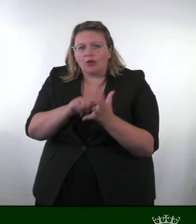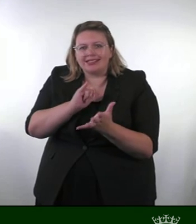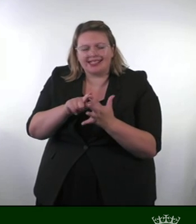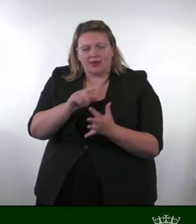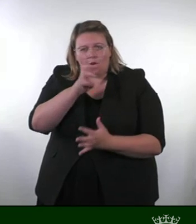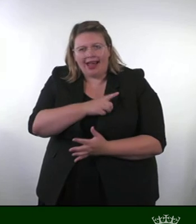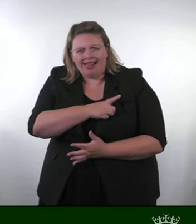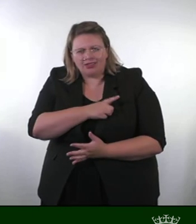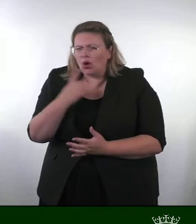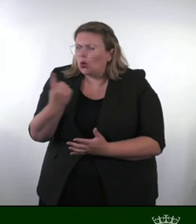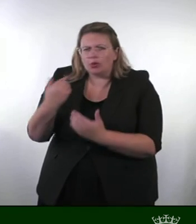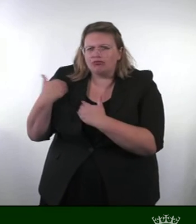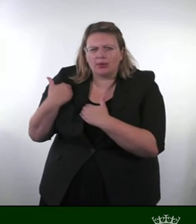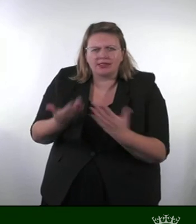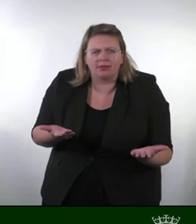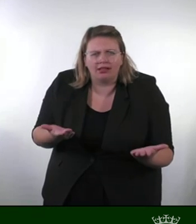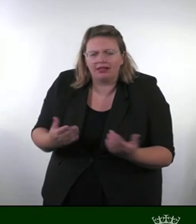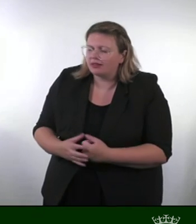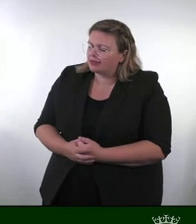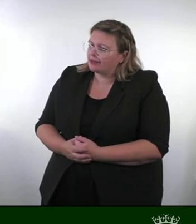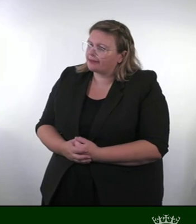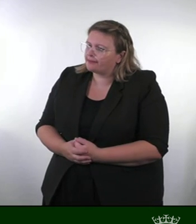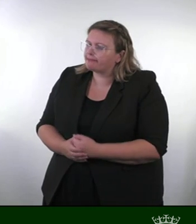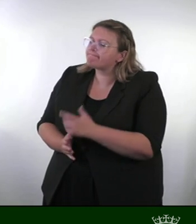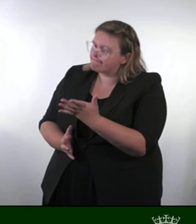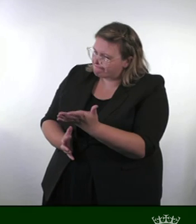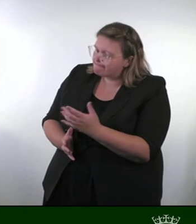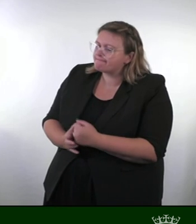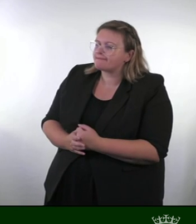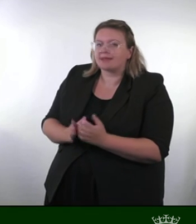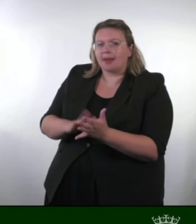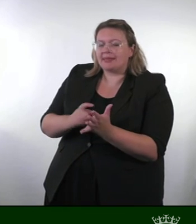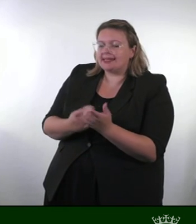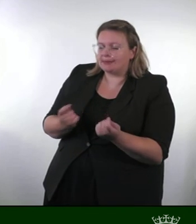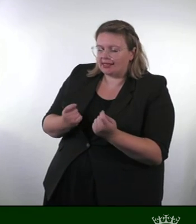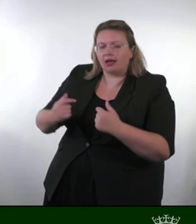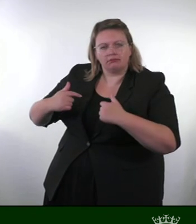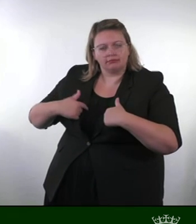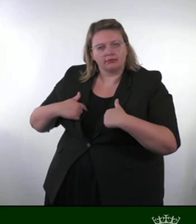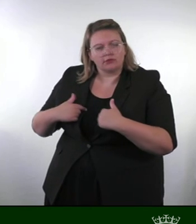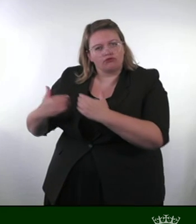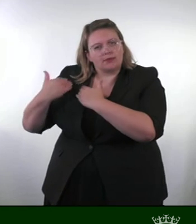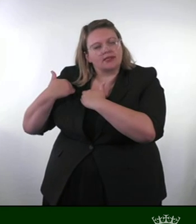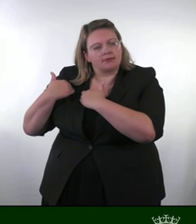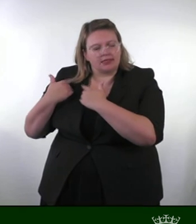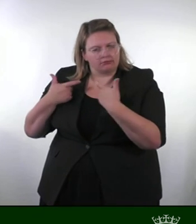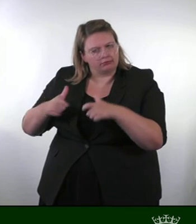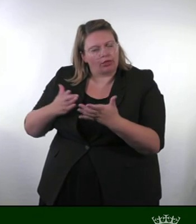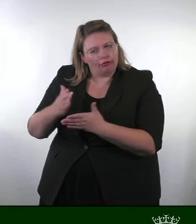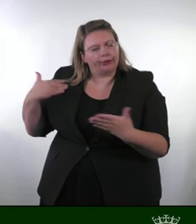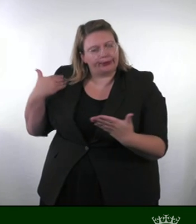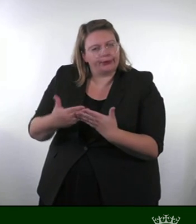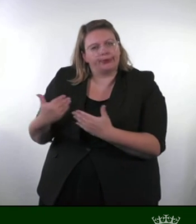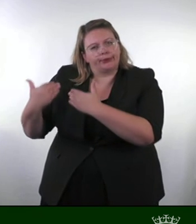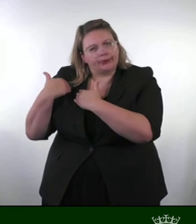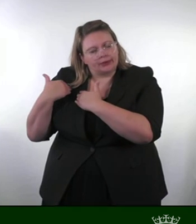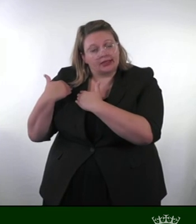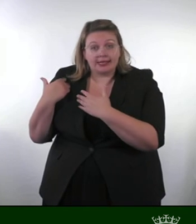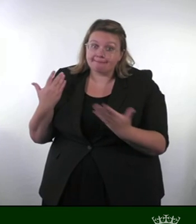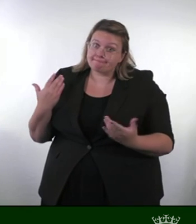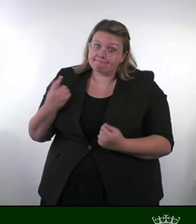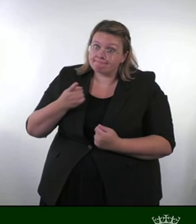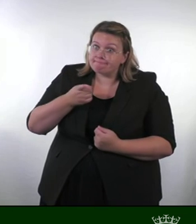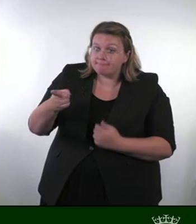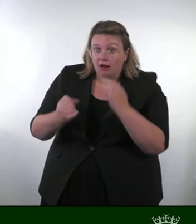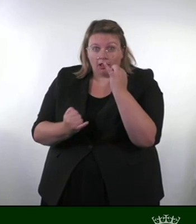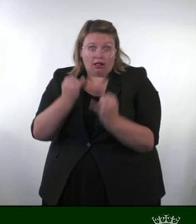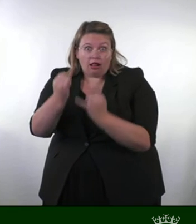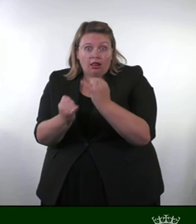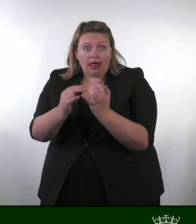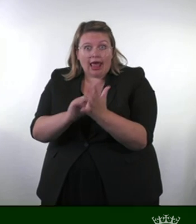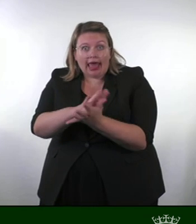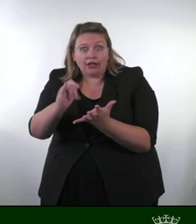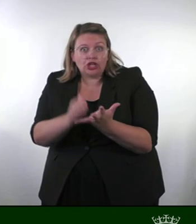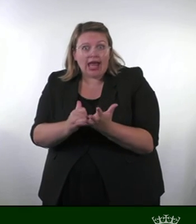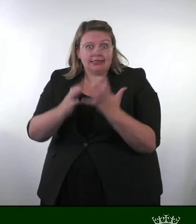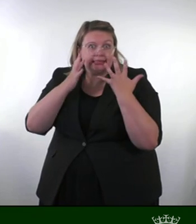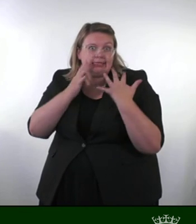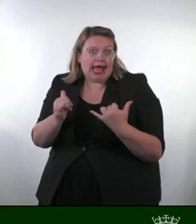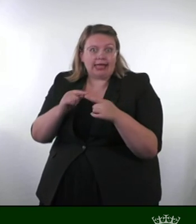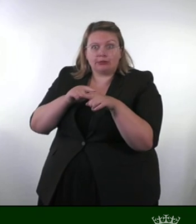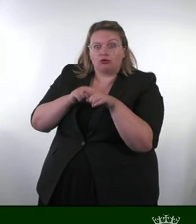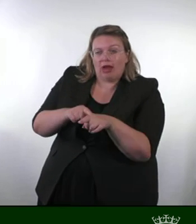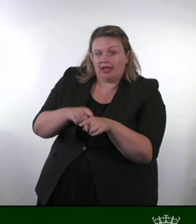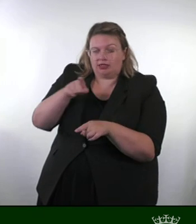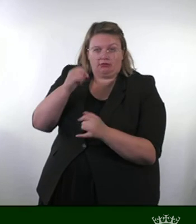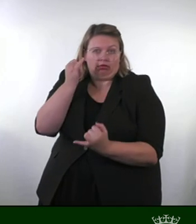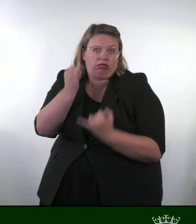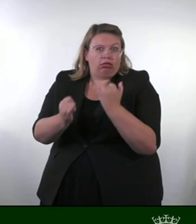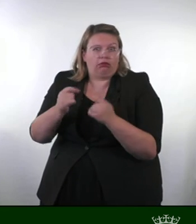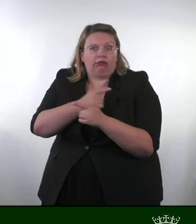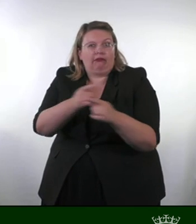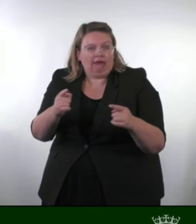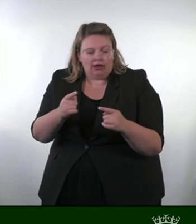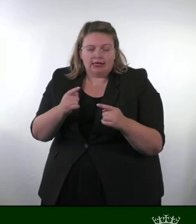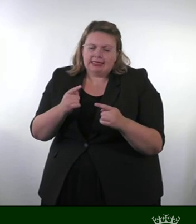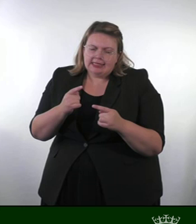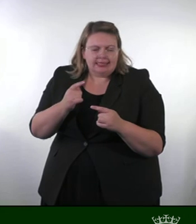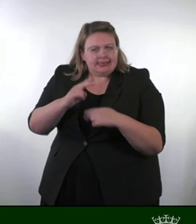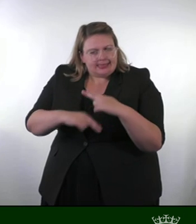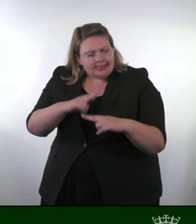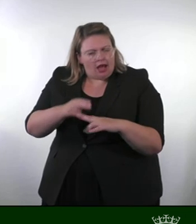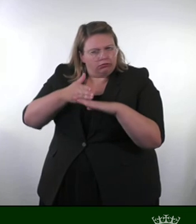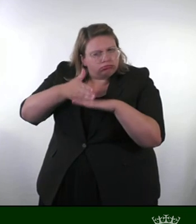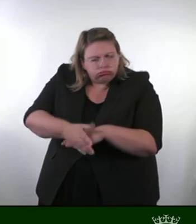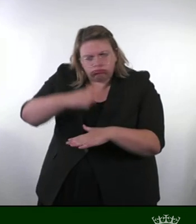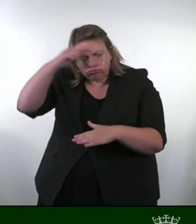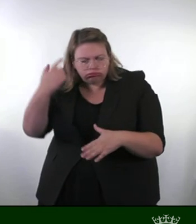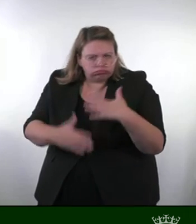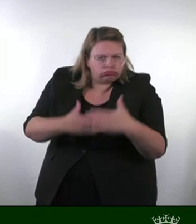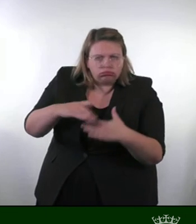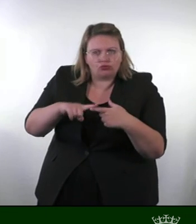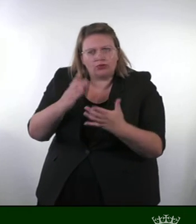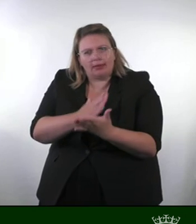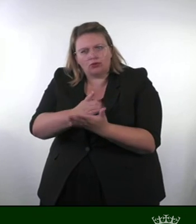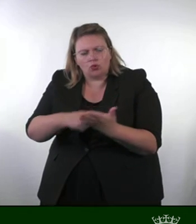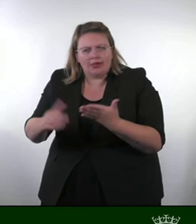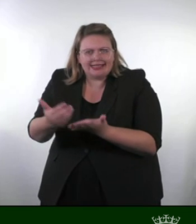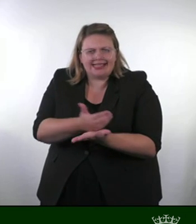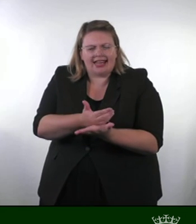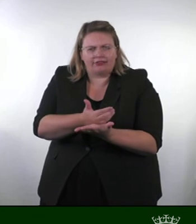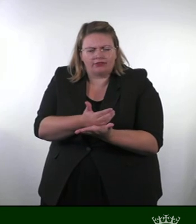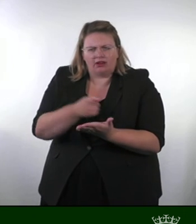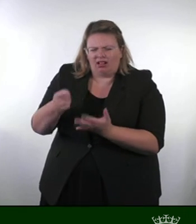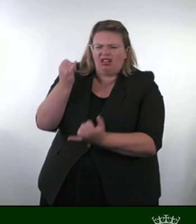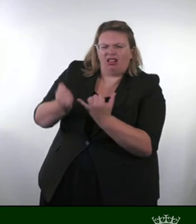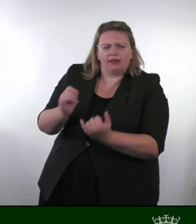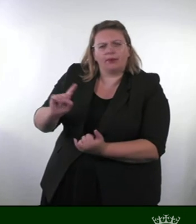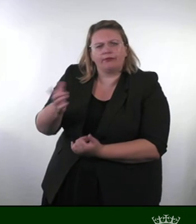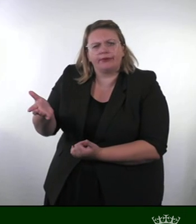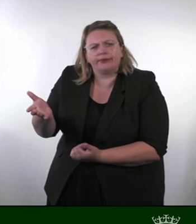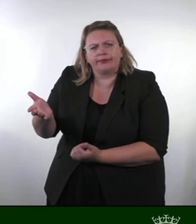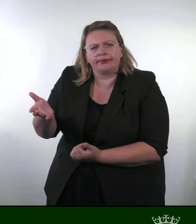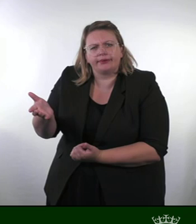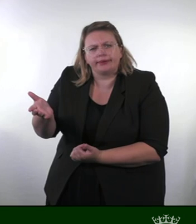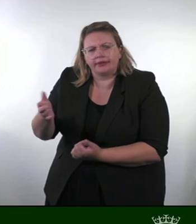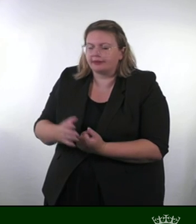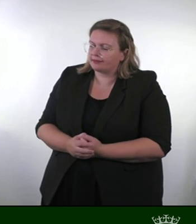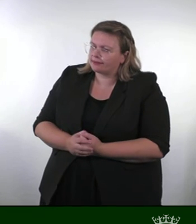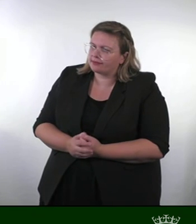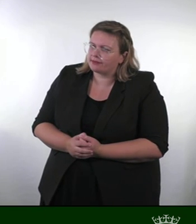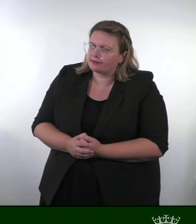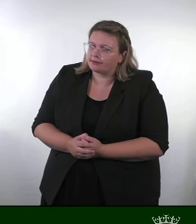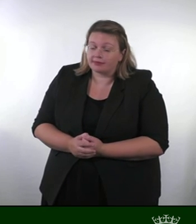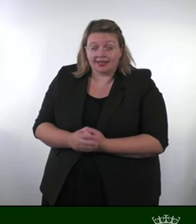Clearly, I take responsibility, as I have done throughout, for the entire handling of the coronavirus crisis, but I would just say to those who attack NHS Test and Trace, and those who deprecate the efforts of the people who are doing their level best to keep us safe, that it is precisely because of the success of test and